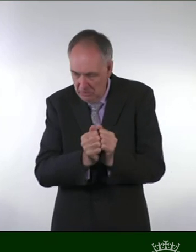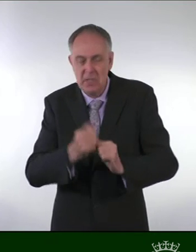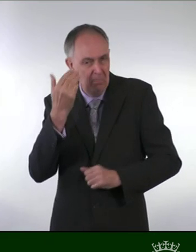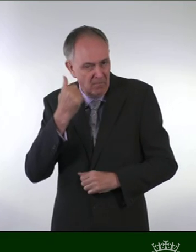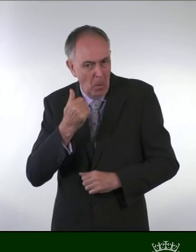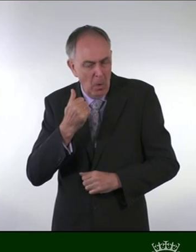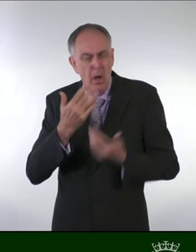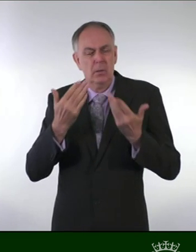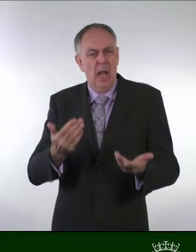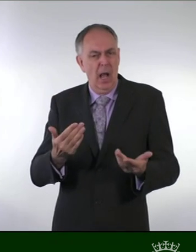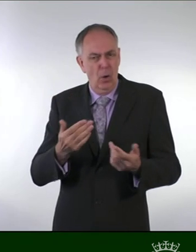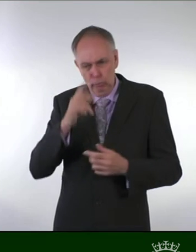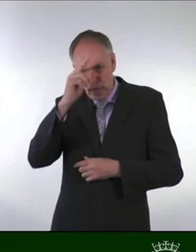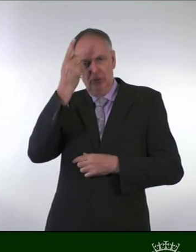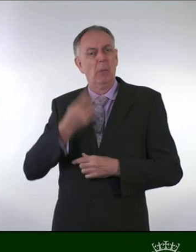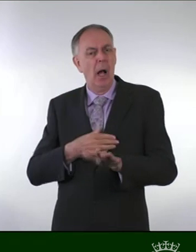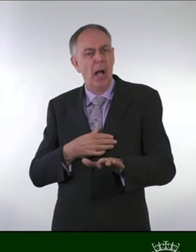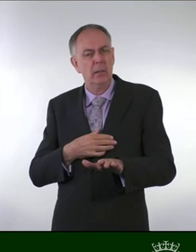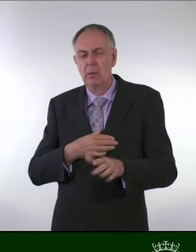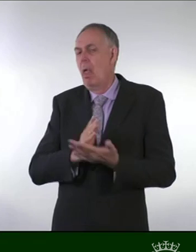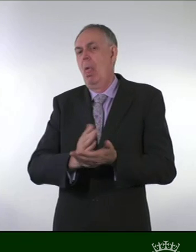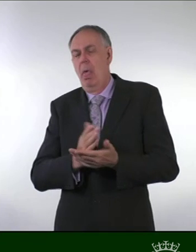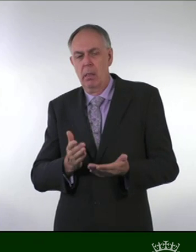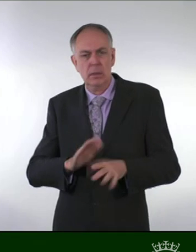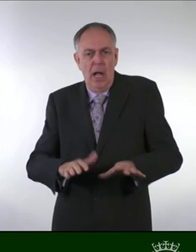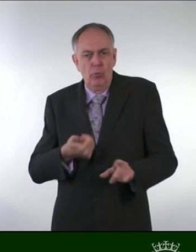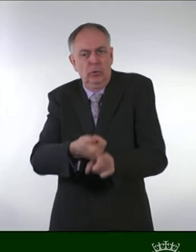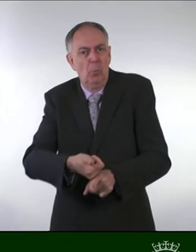He now says, I think, that he does not support them.